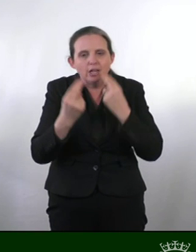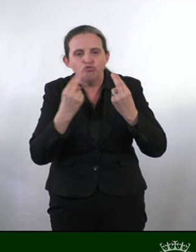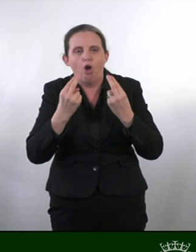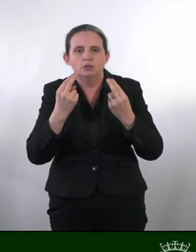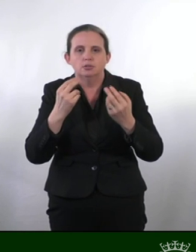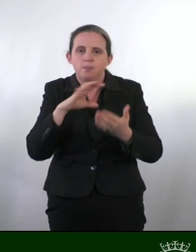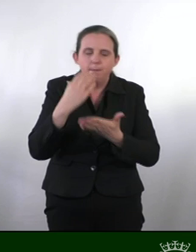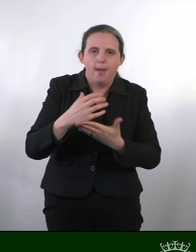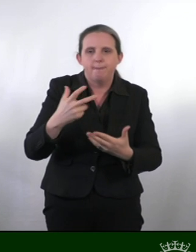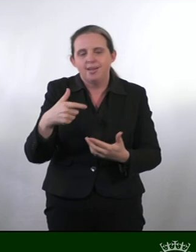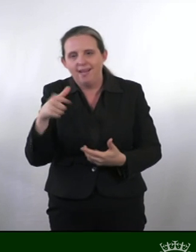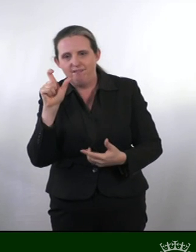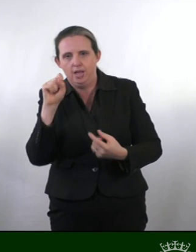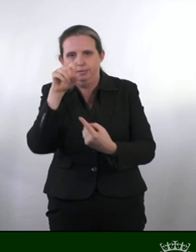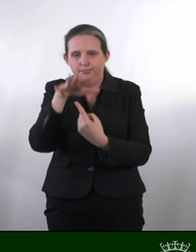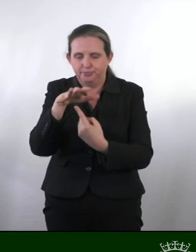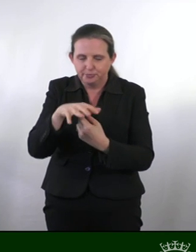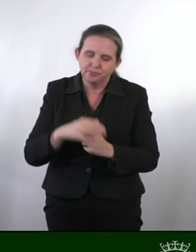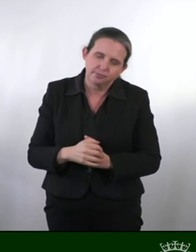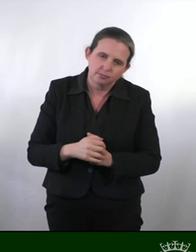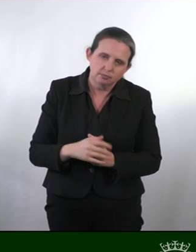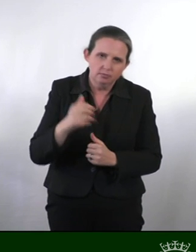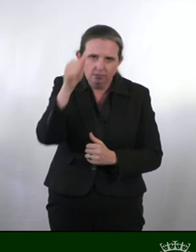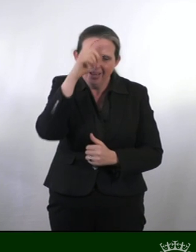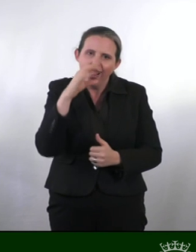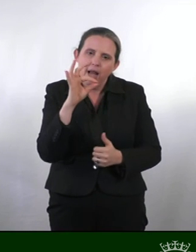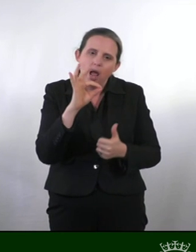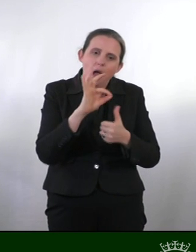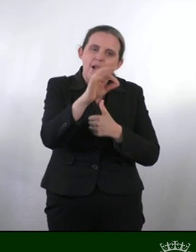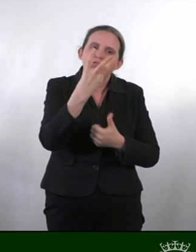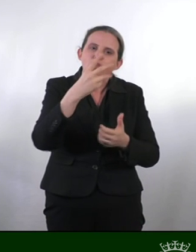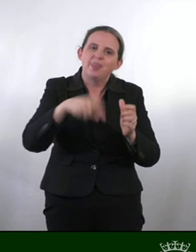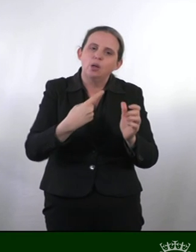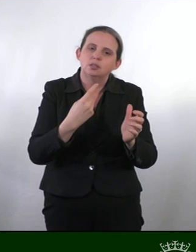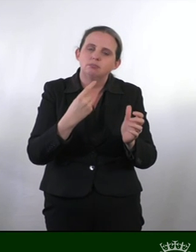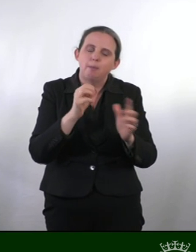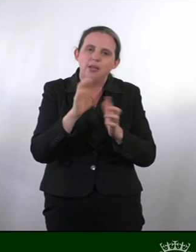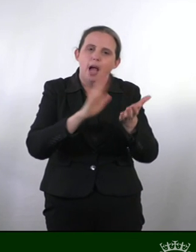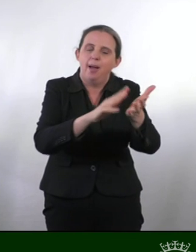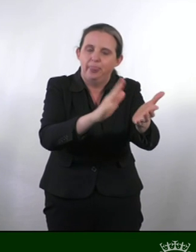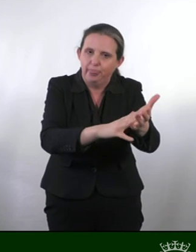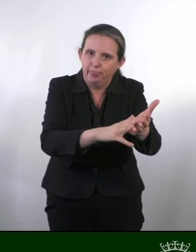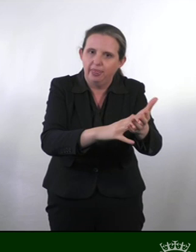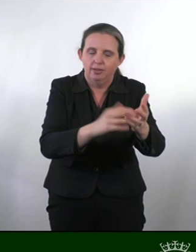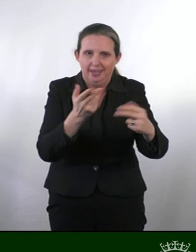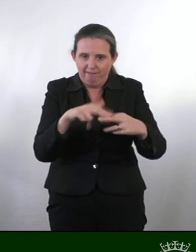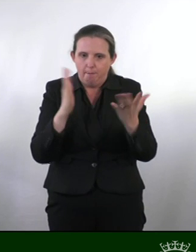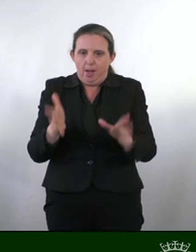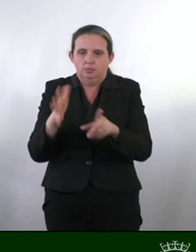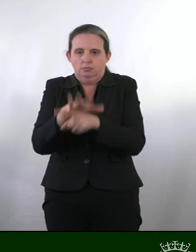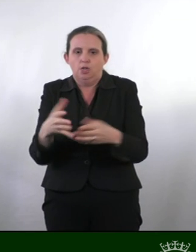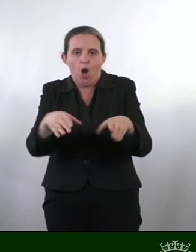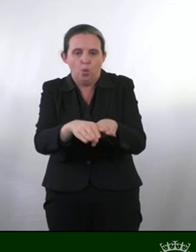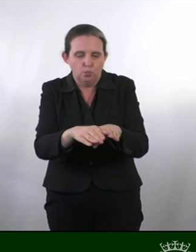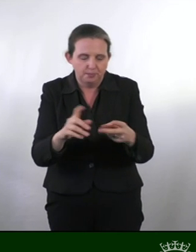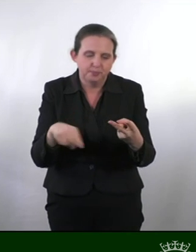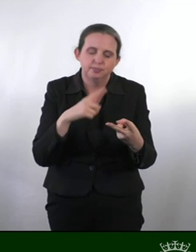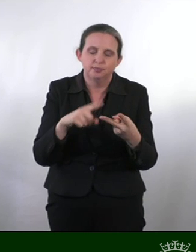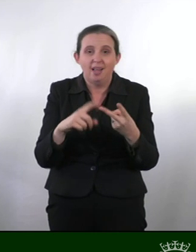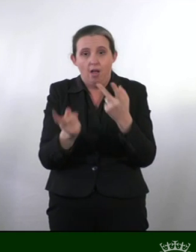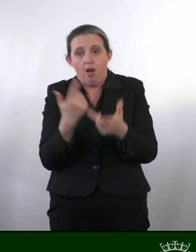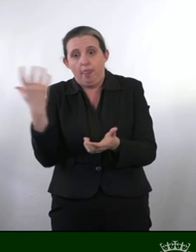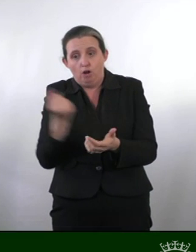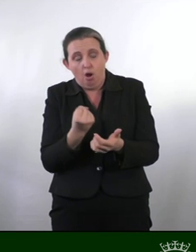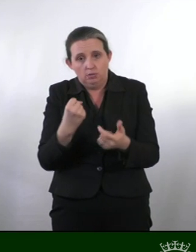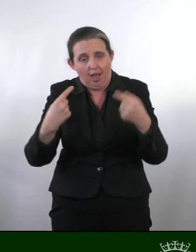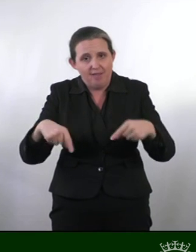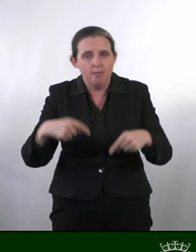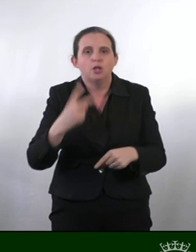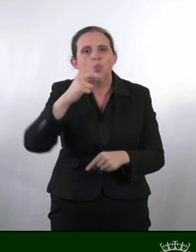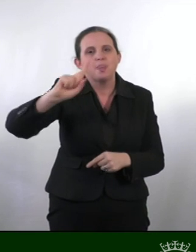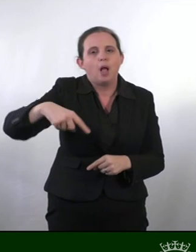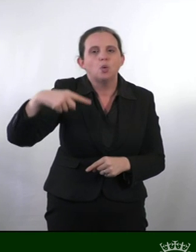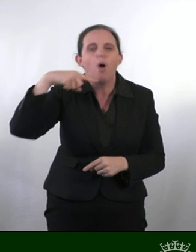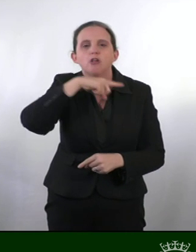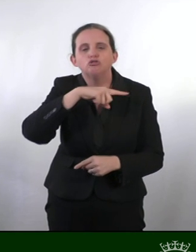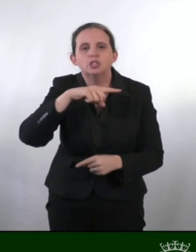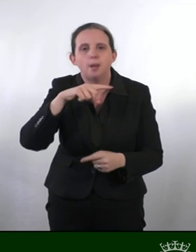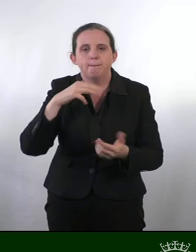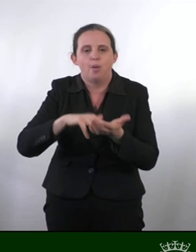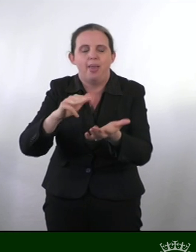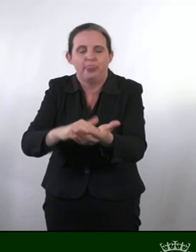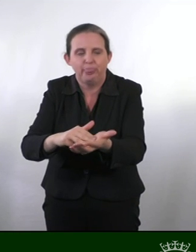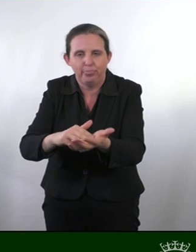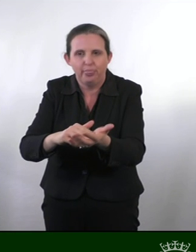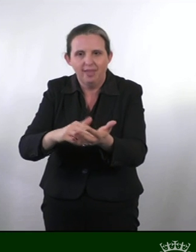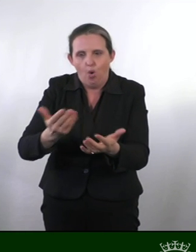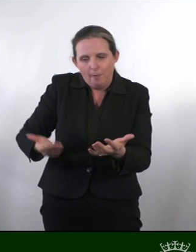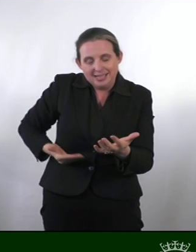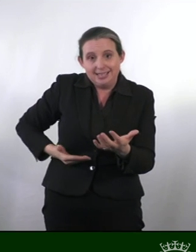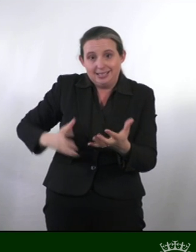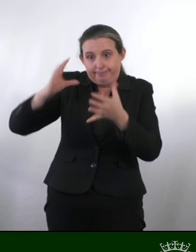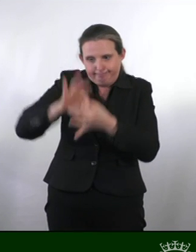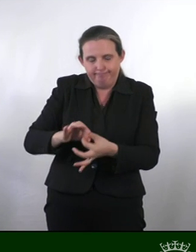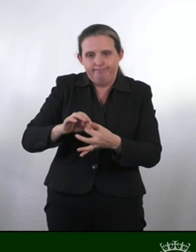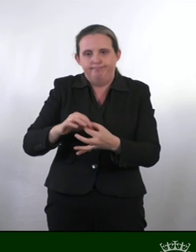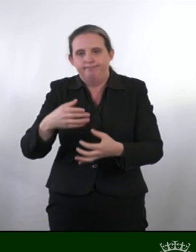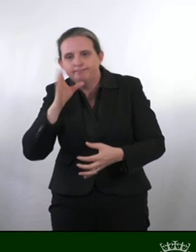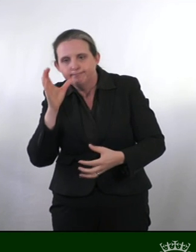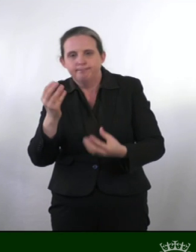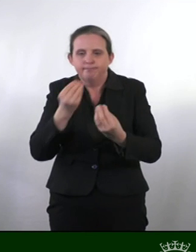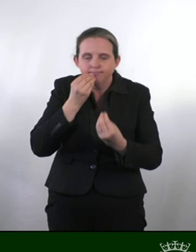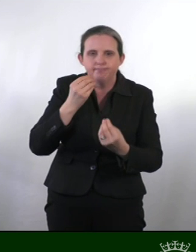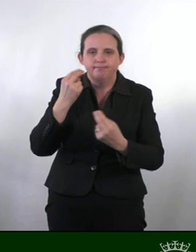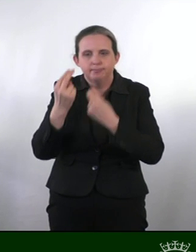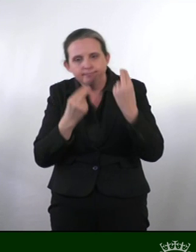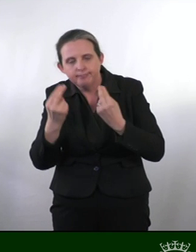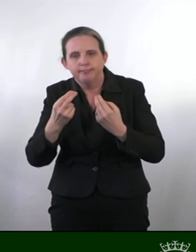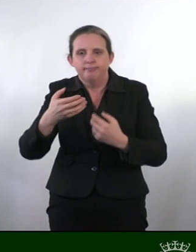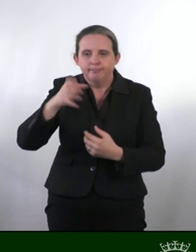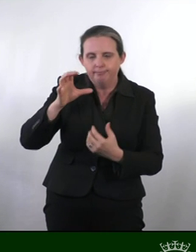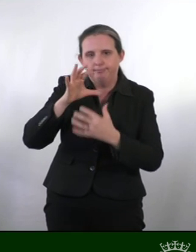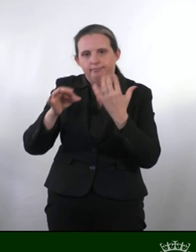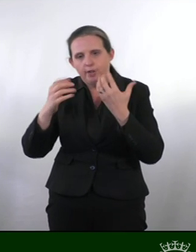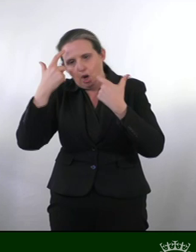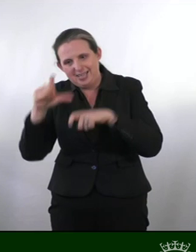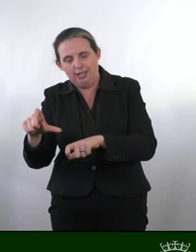He should know that, in addition to the £3,000 grant for businesses that are forced to close, we have another grant of £2,100 a month for businesses that are in the hospitality and accommodation sector.